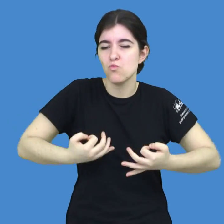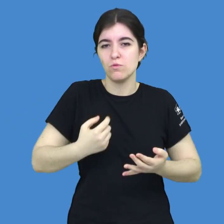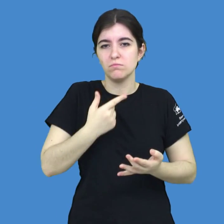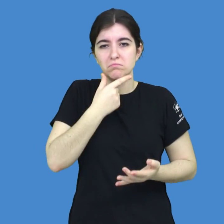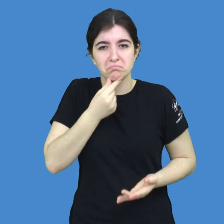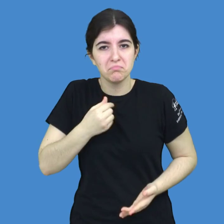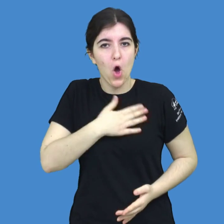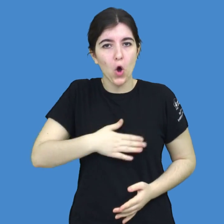fácil